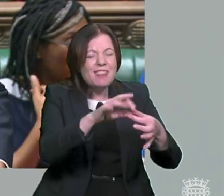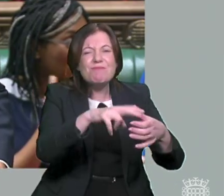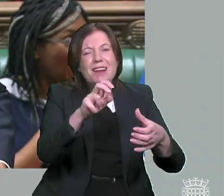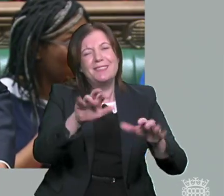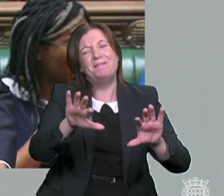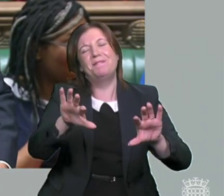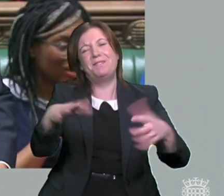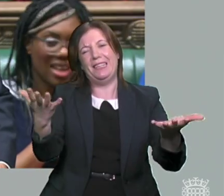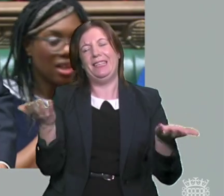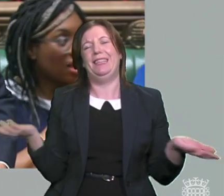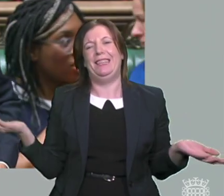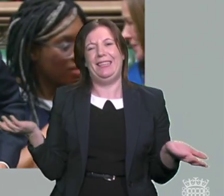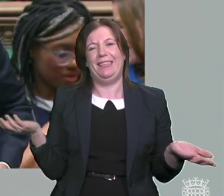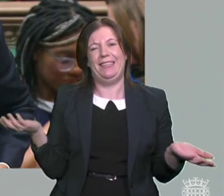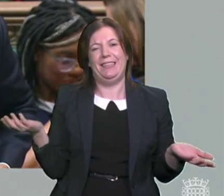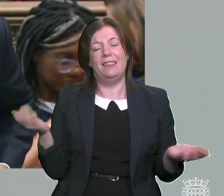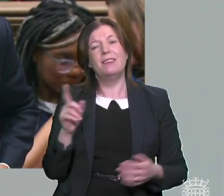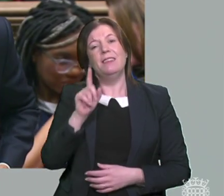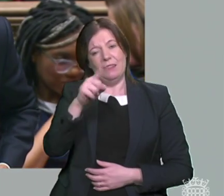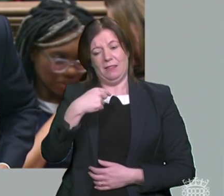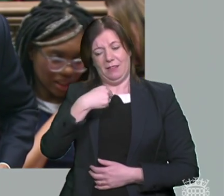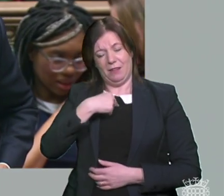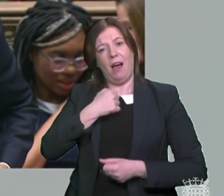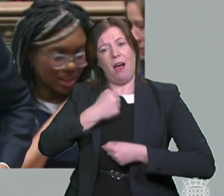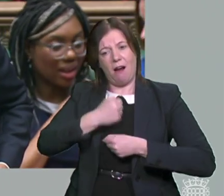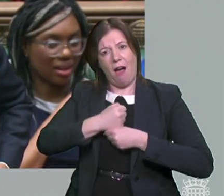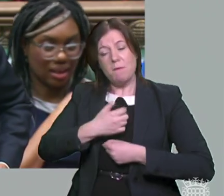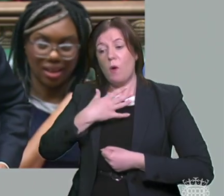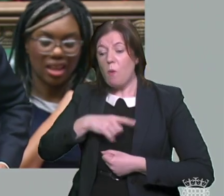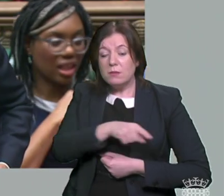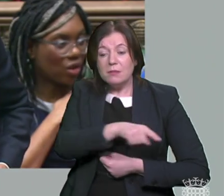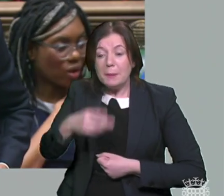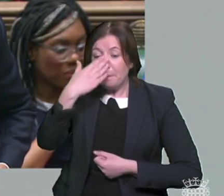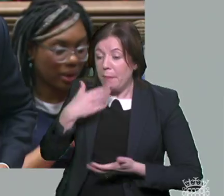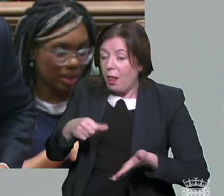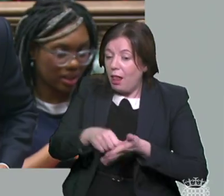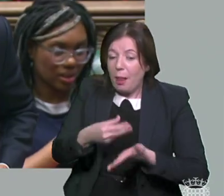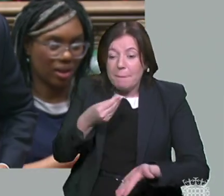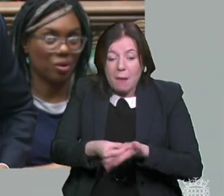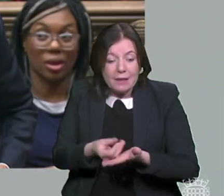What we are doing is ensuring that we can support families with those cost of living pressures.